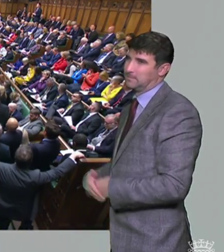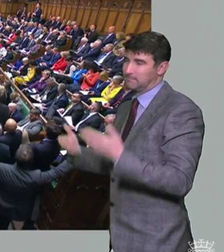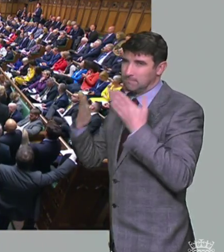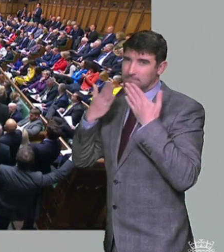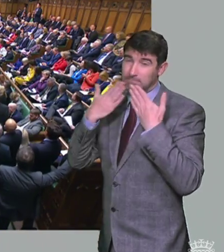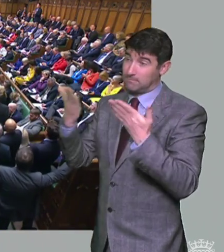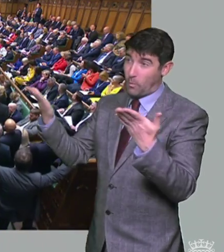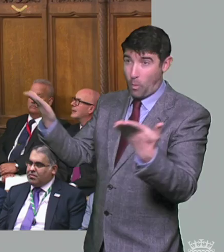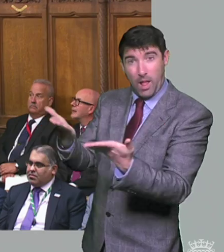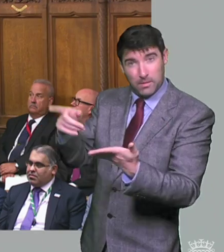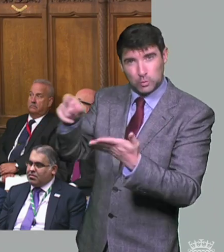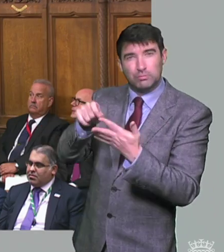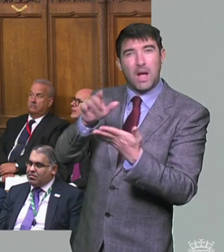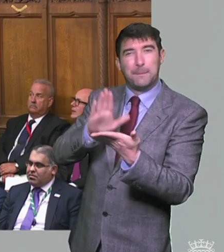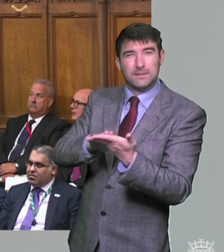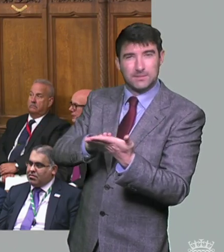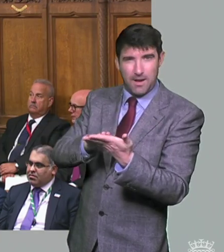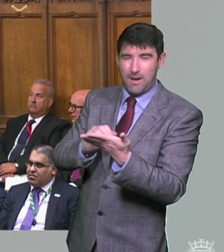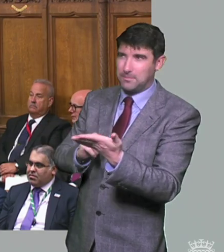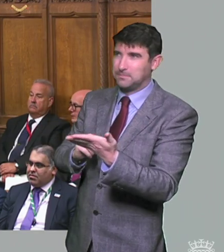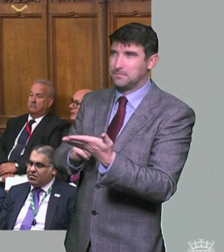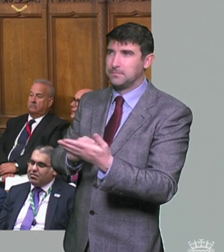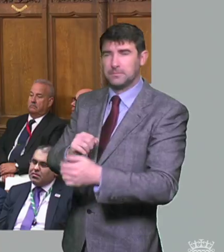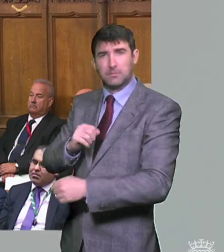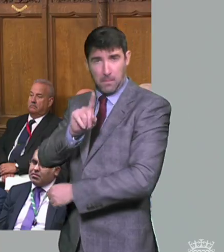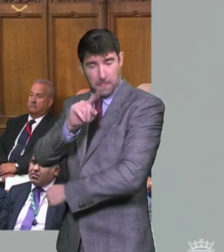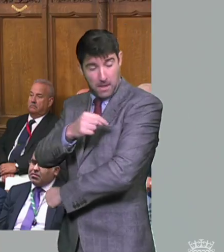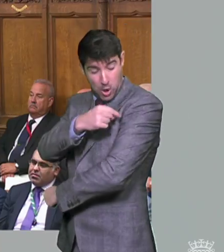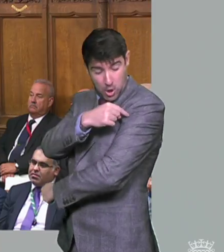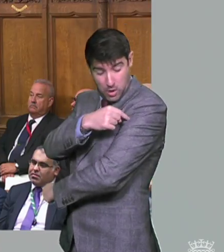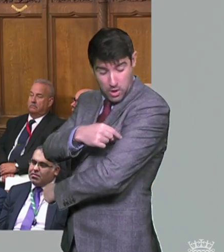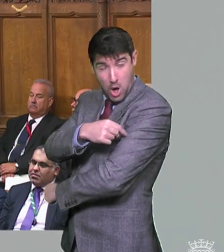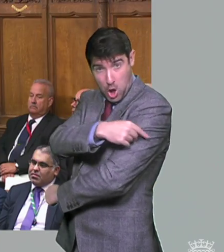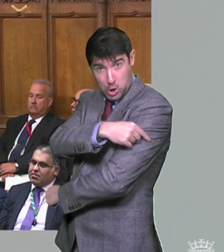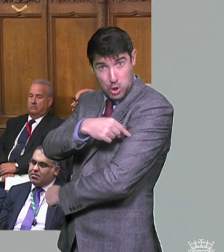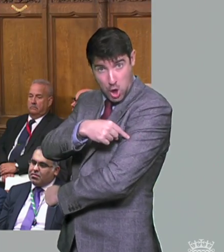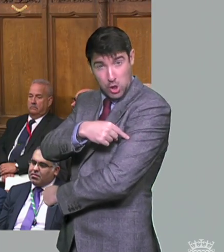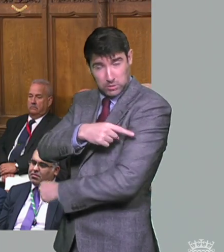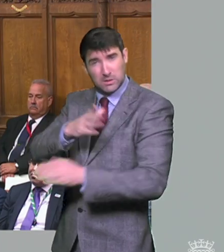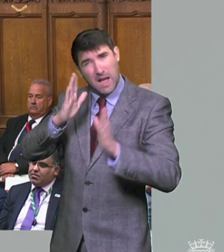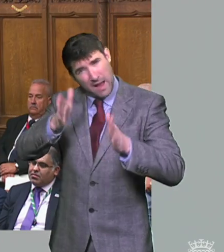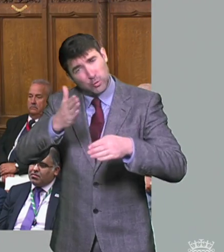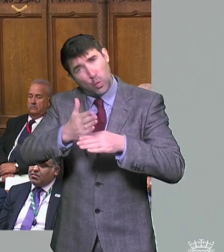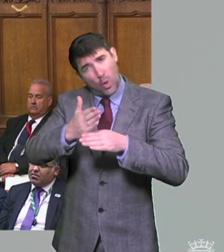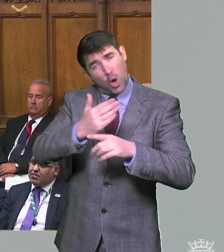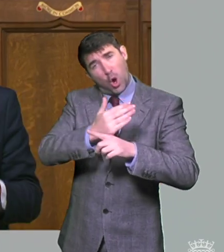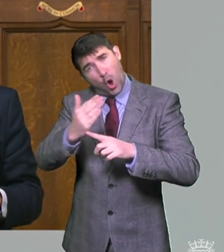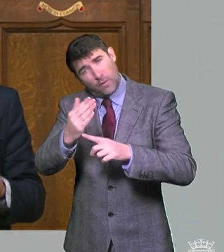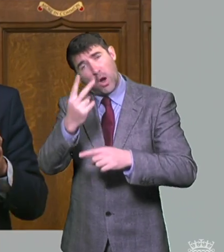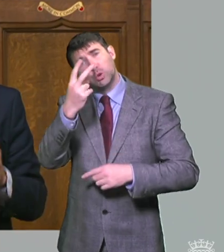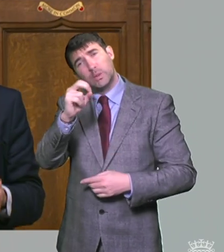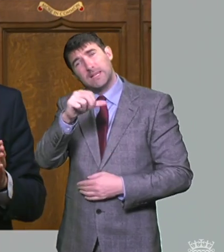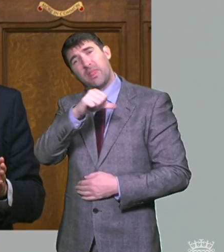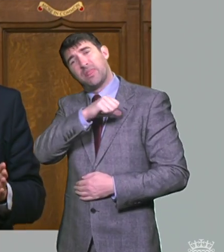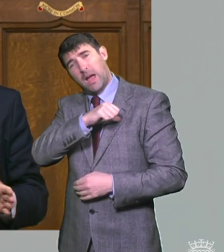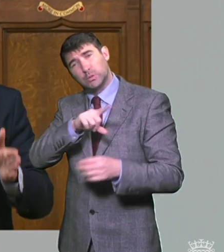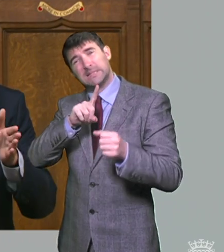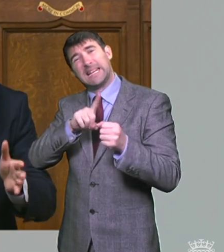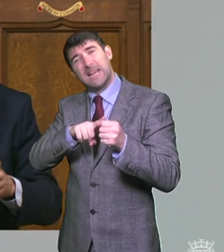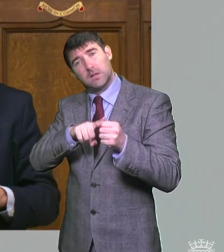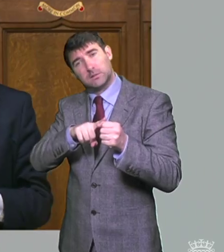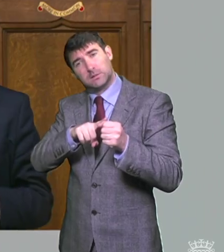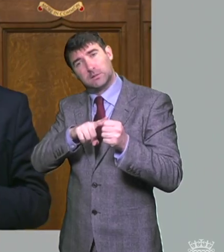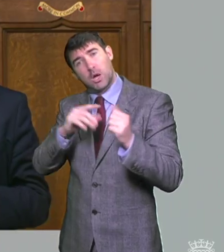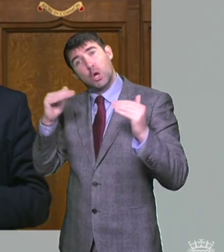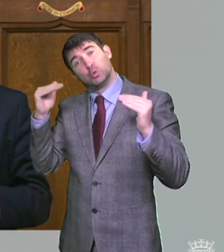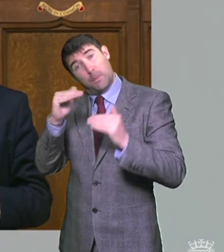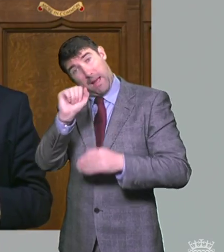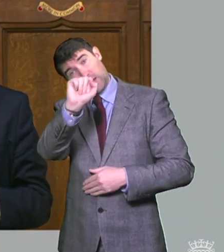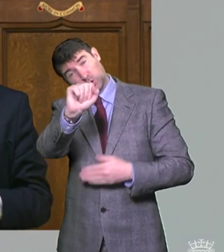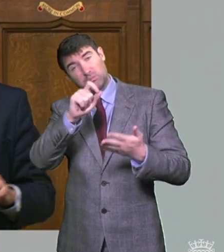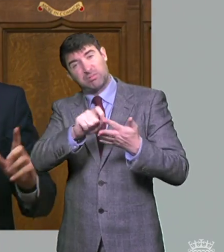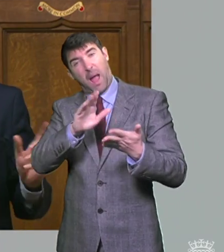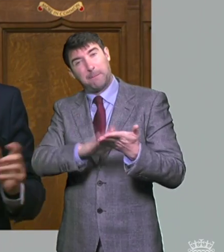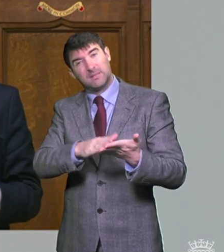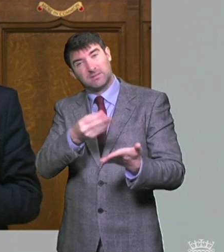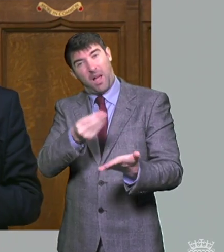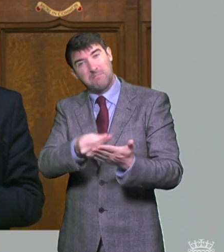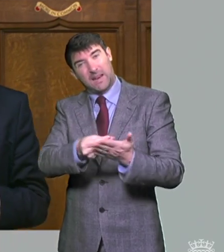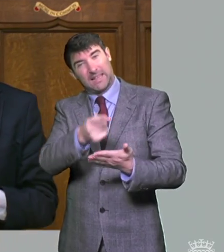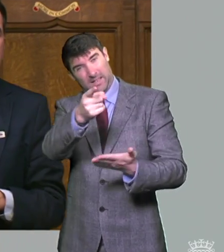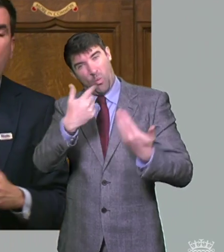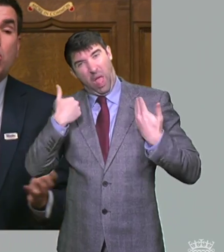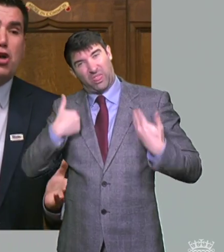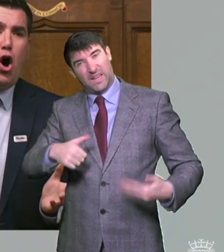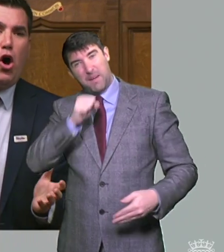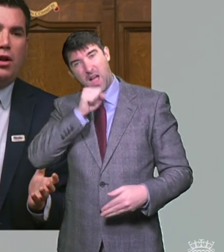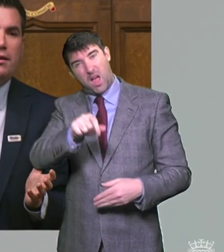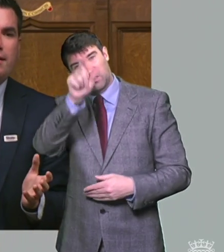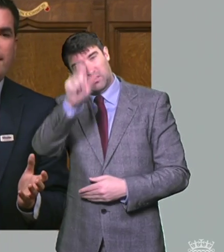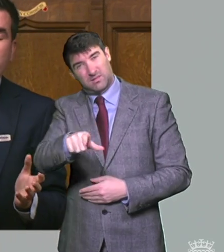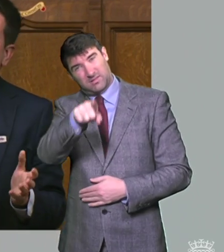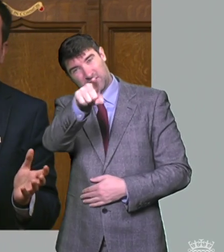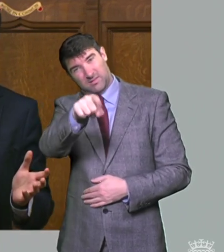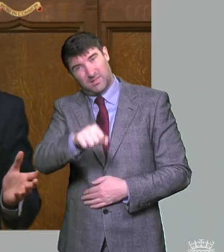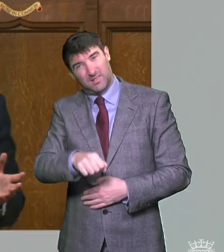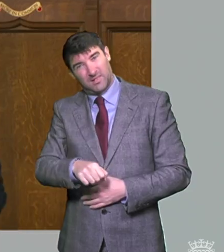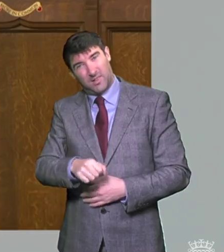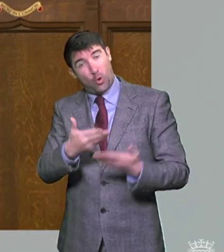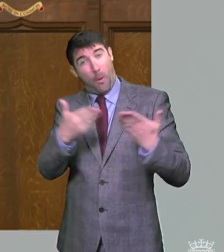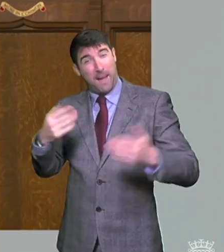A nurse would have to work for over 20,000 years in order to match the vast wealth of the Prime Minister.